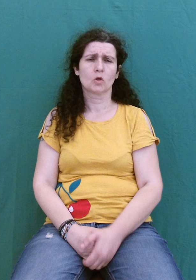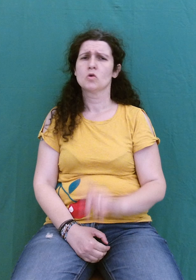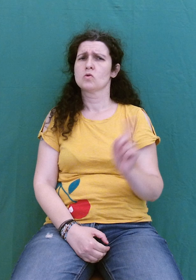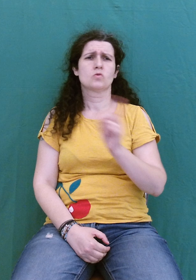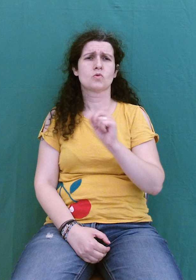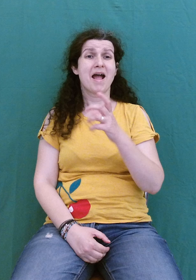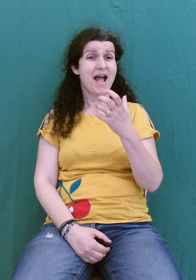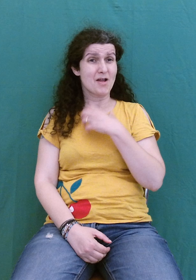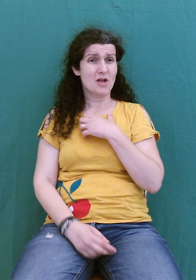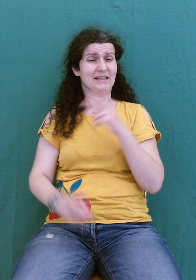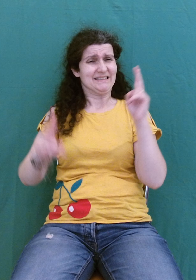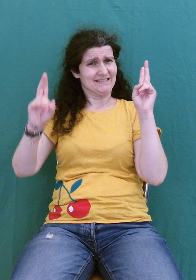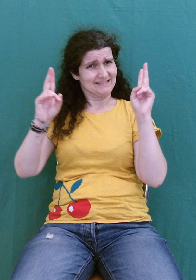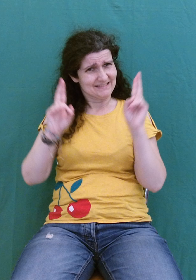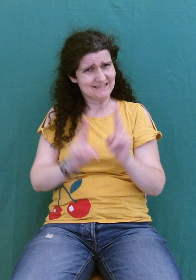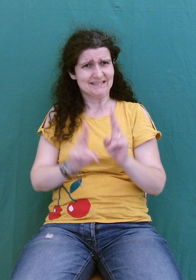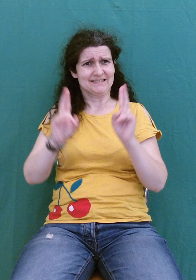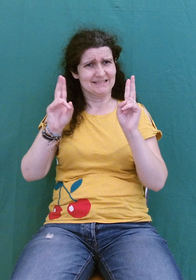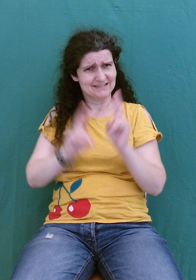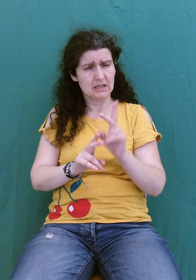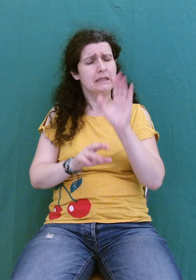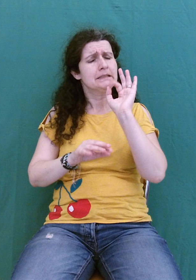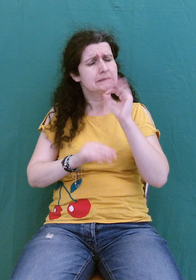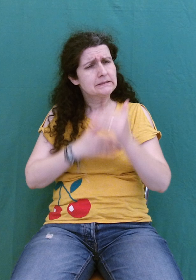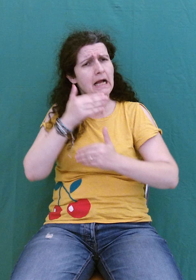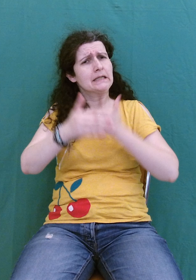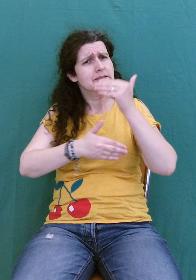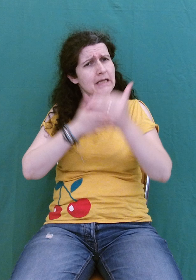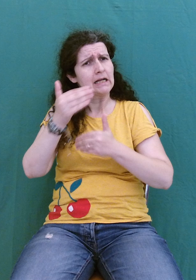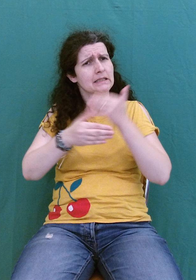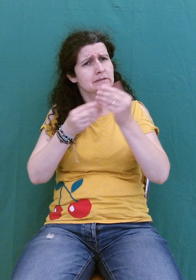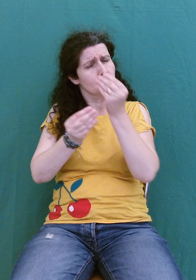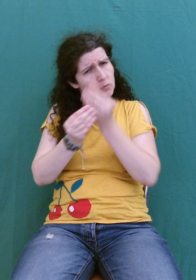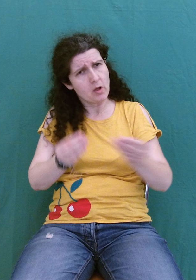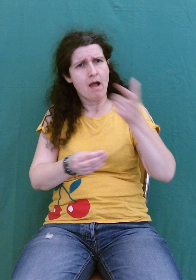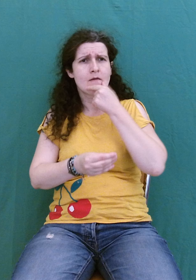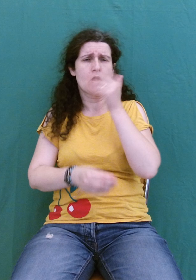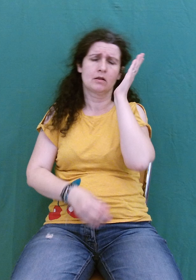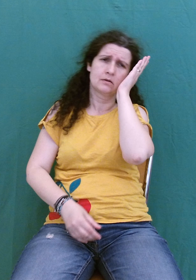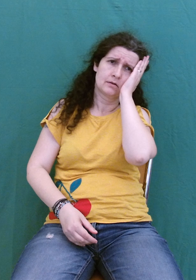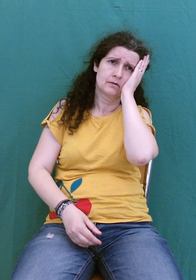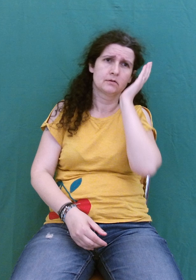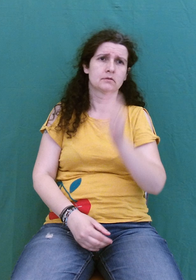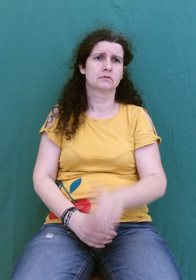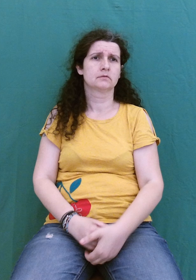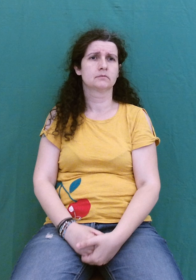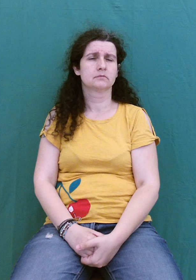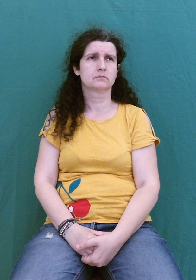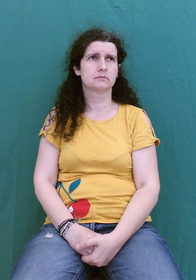ΟΧΙ ΑΓΧΟΣ ΜΕΙΩΣΗ ΜΕΙΩΣΗ ΣΙΓΑ-ΣΙΓΑ ΠΙΟ ΕΥΚΟΛΟ ΚΟΙΜΑΜΑΙ